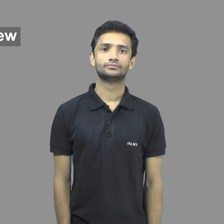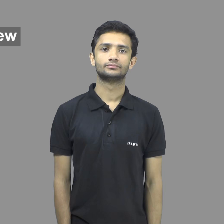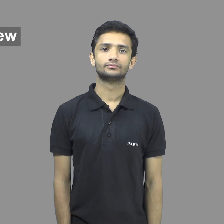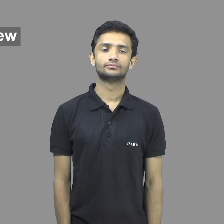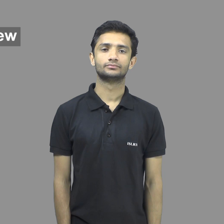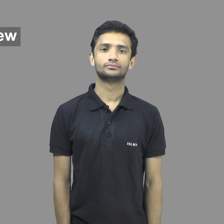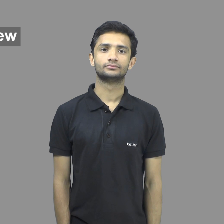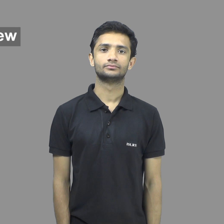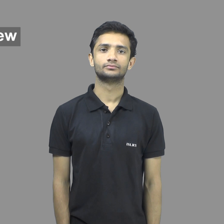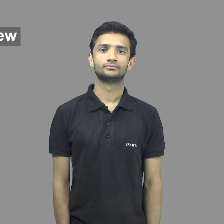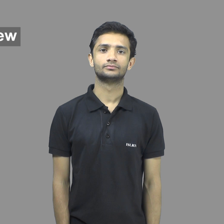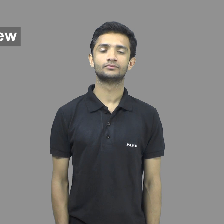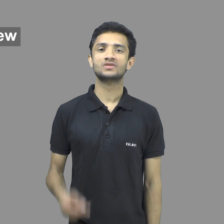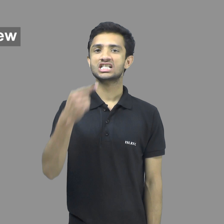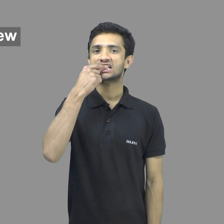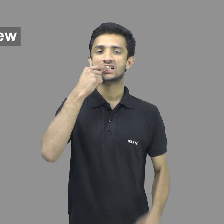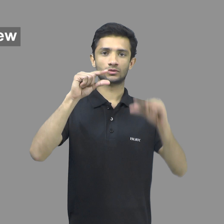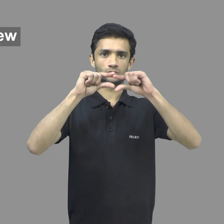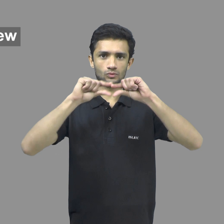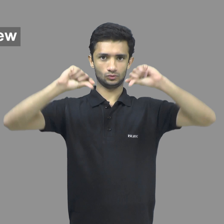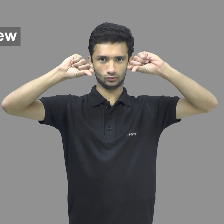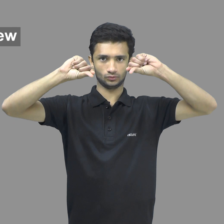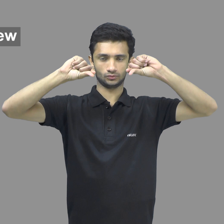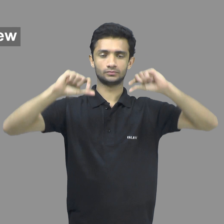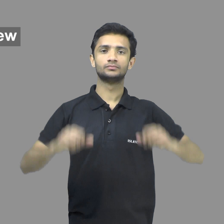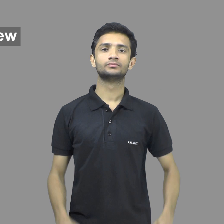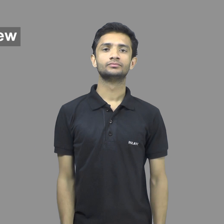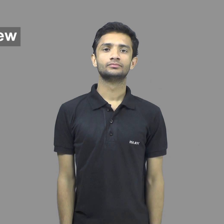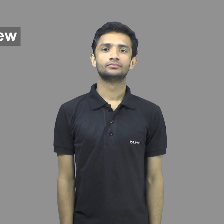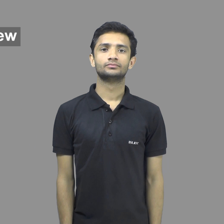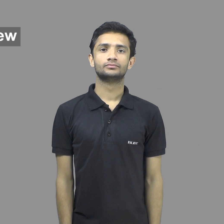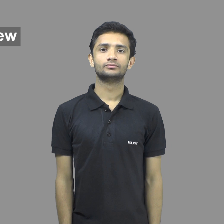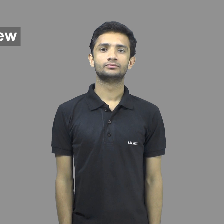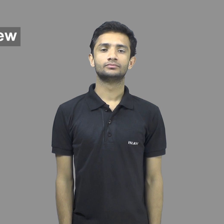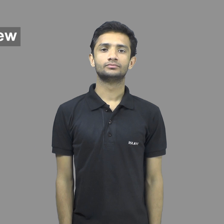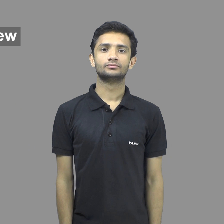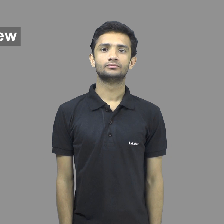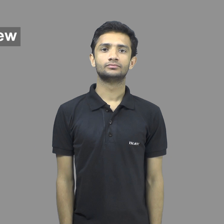Cashew